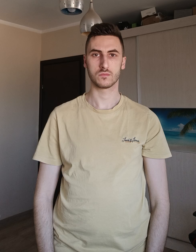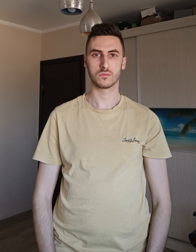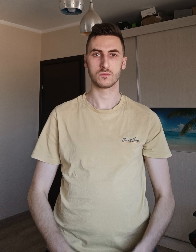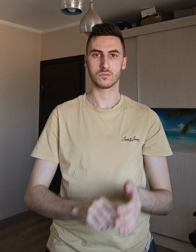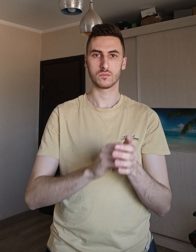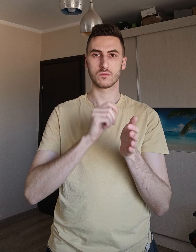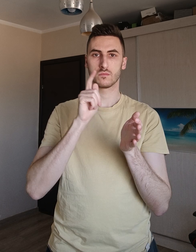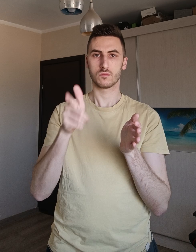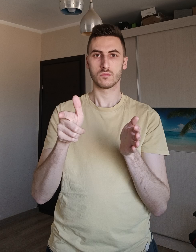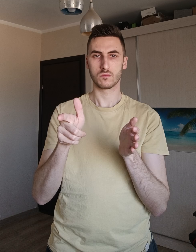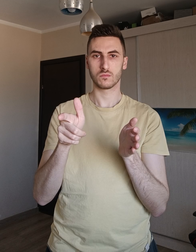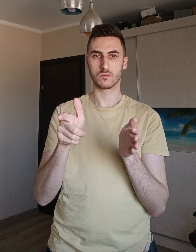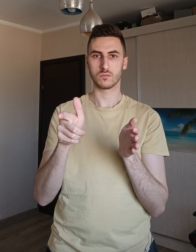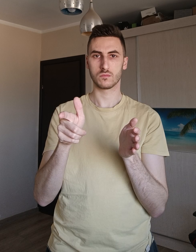לשלם